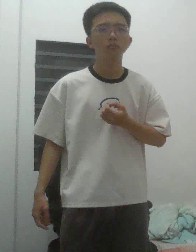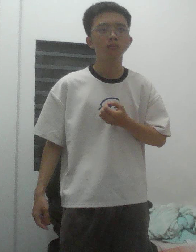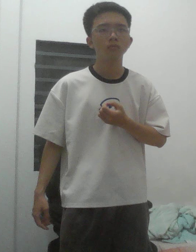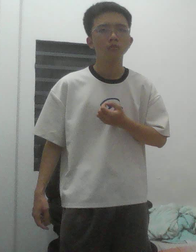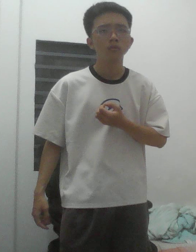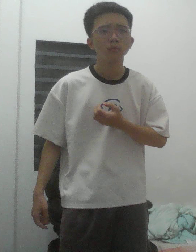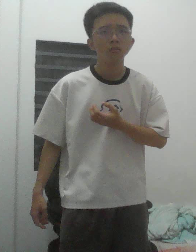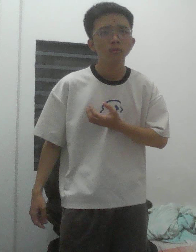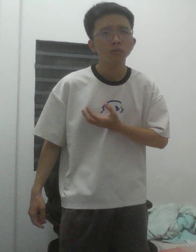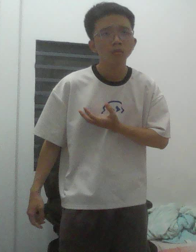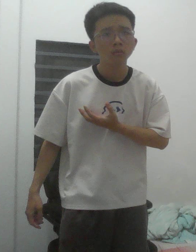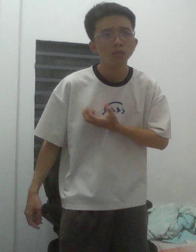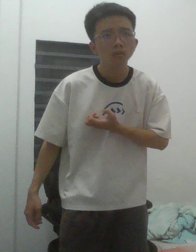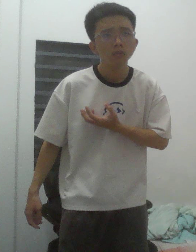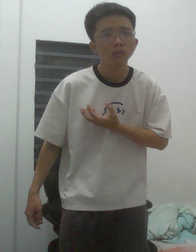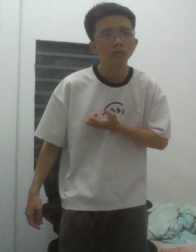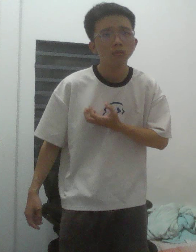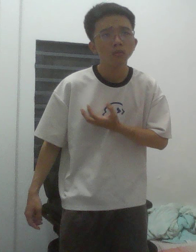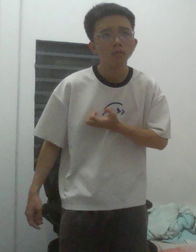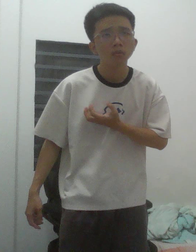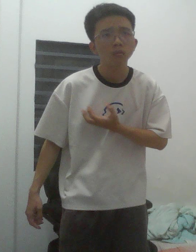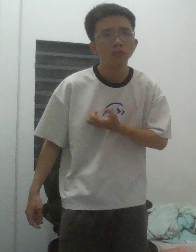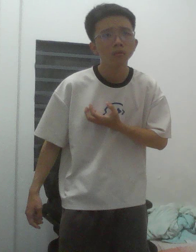lo so